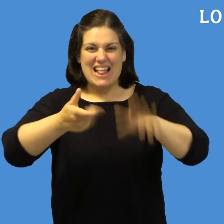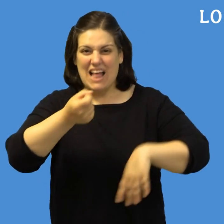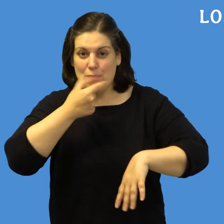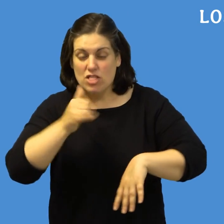droga